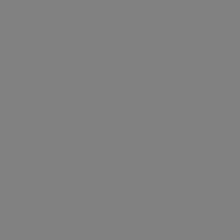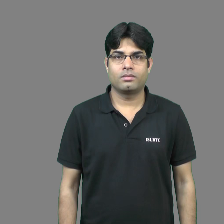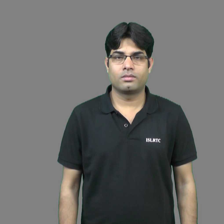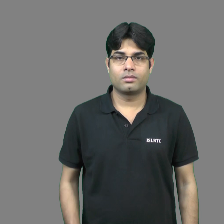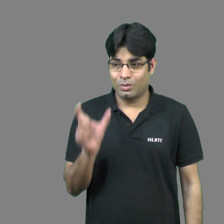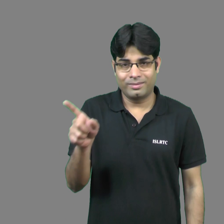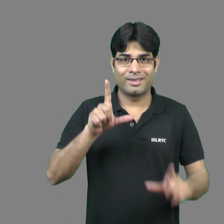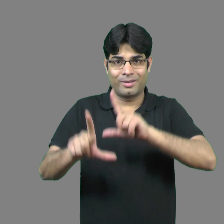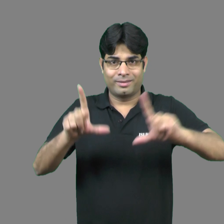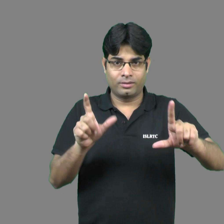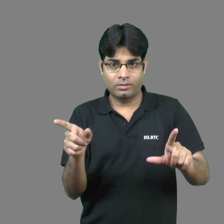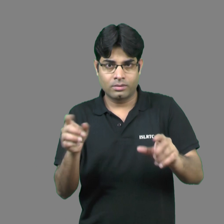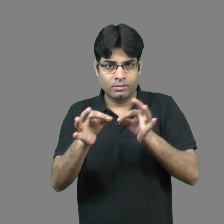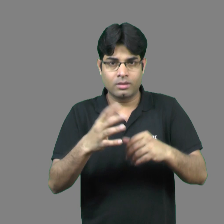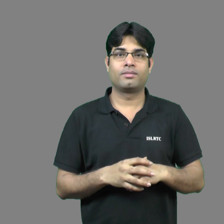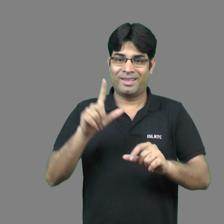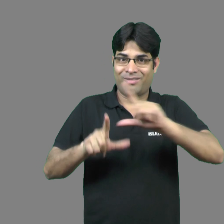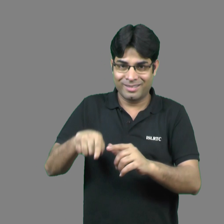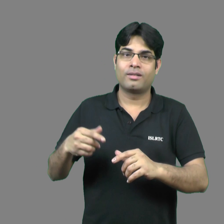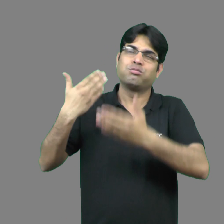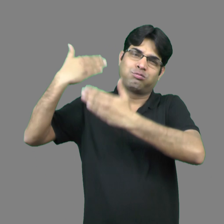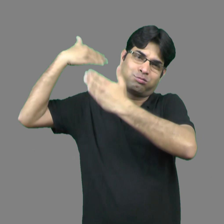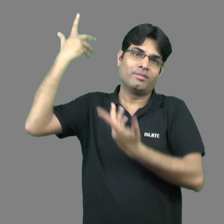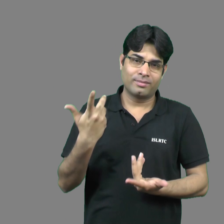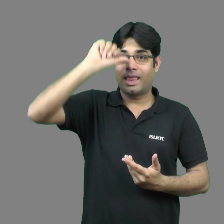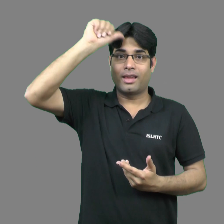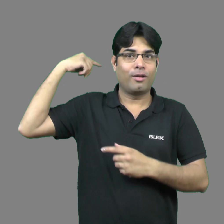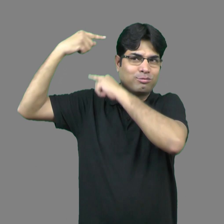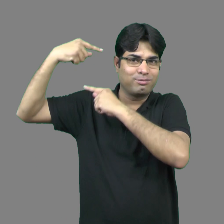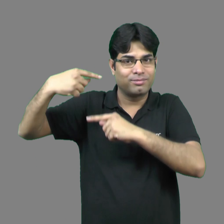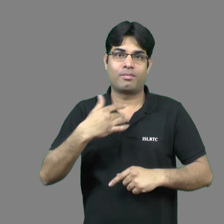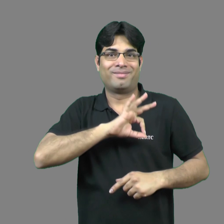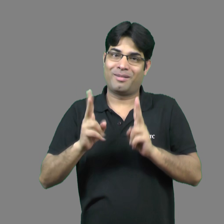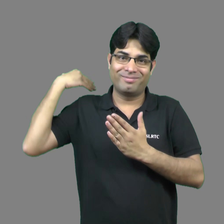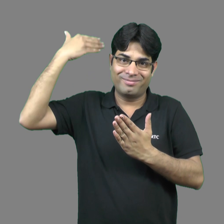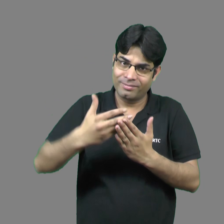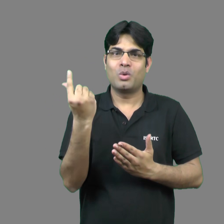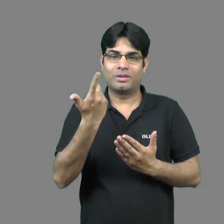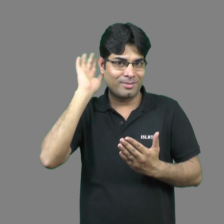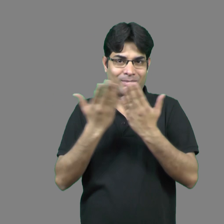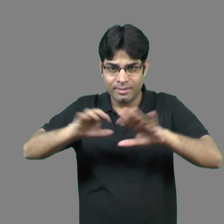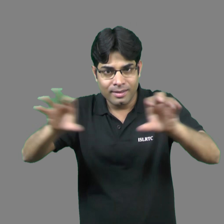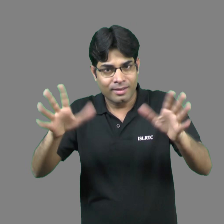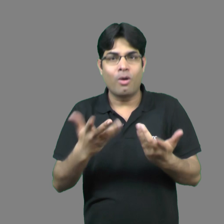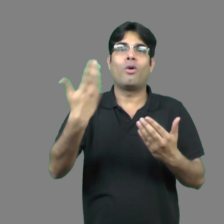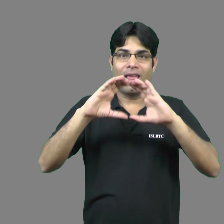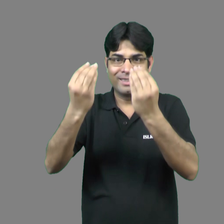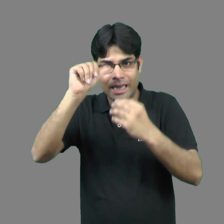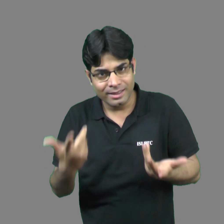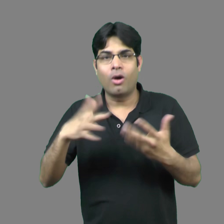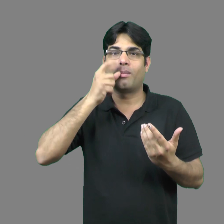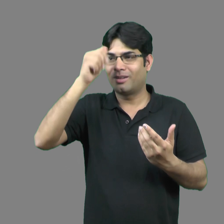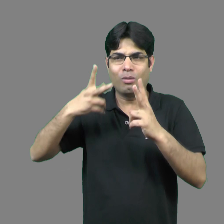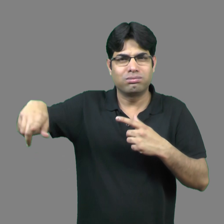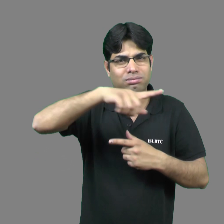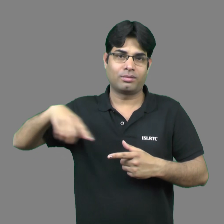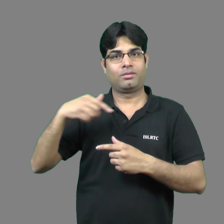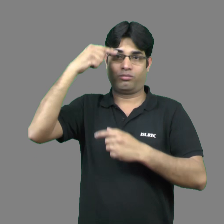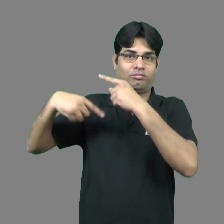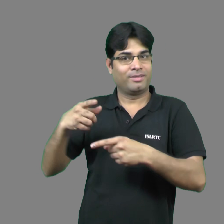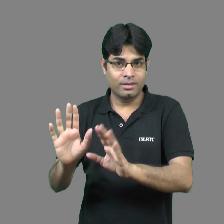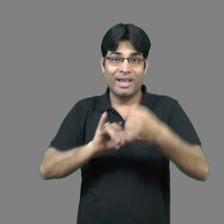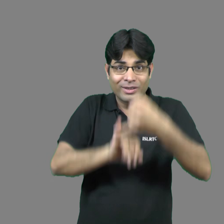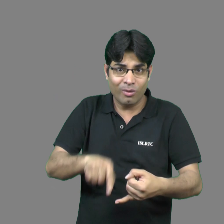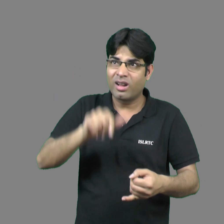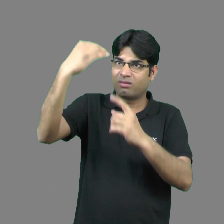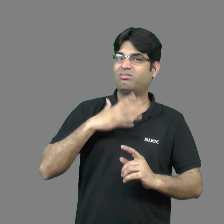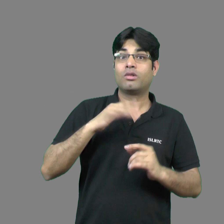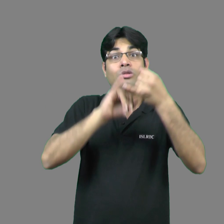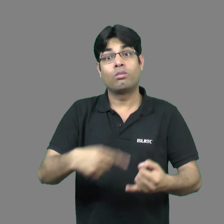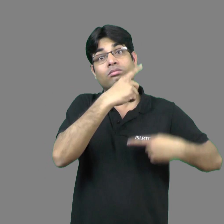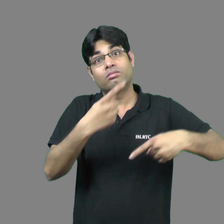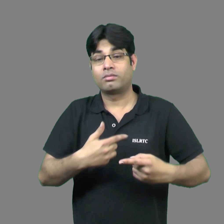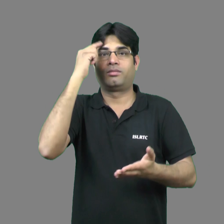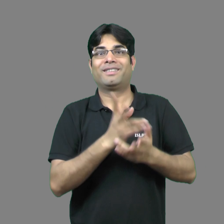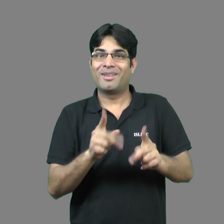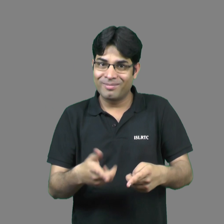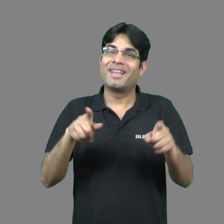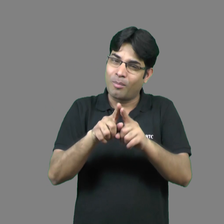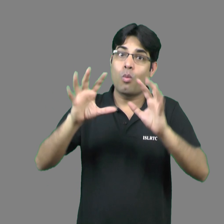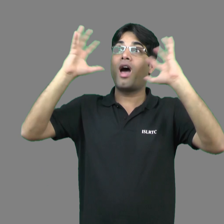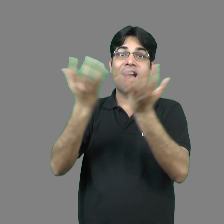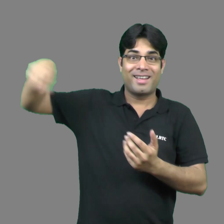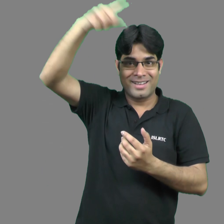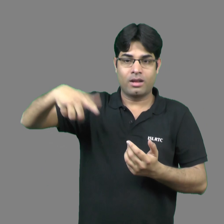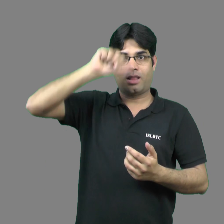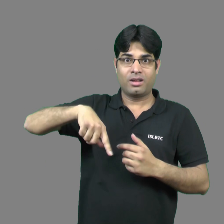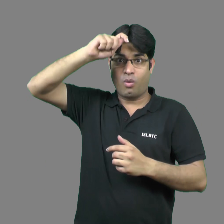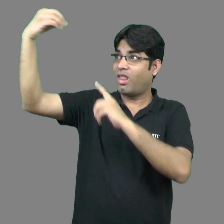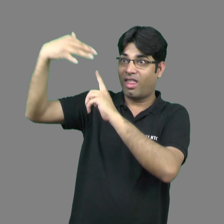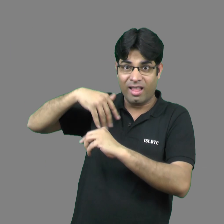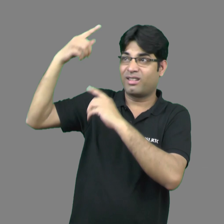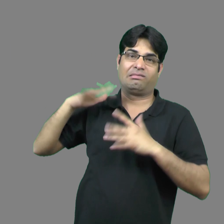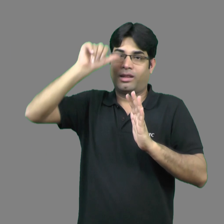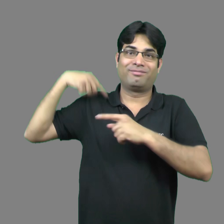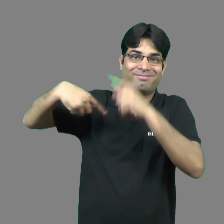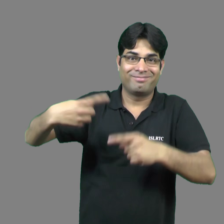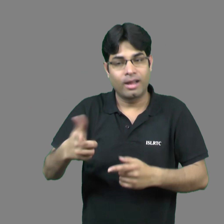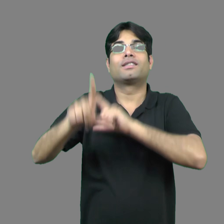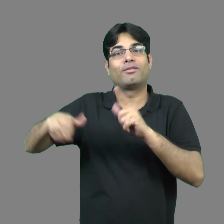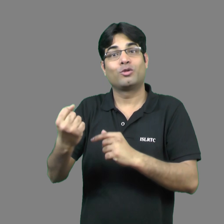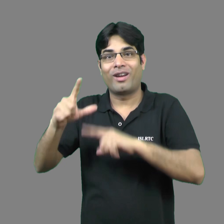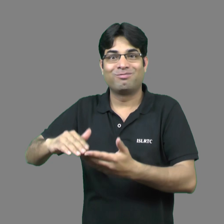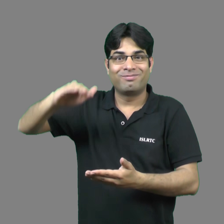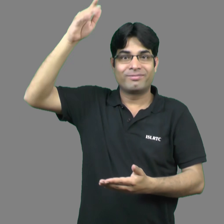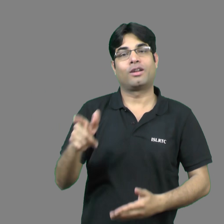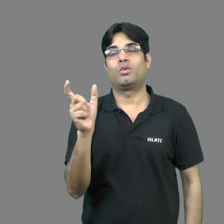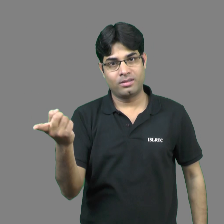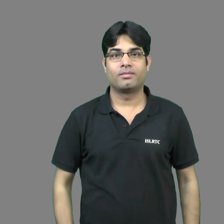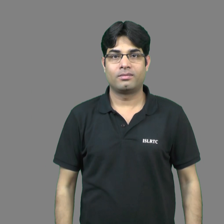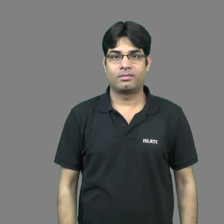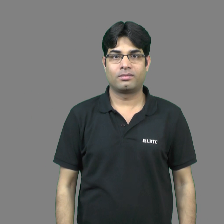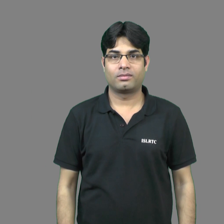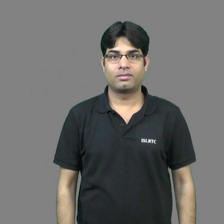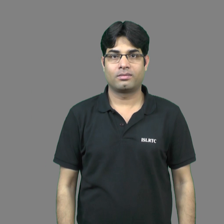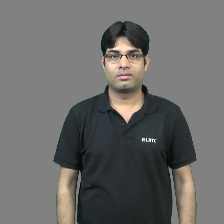Language Ideology